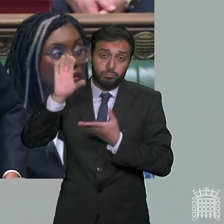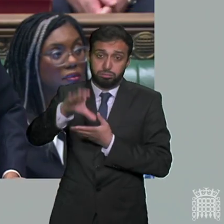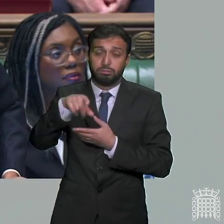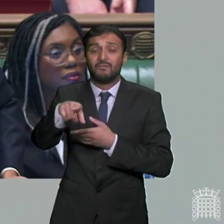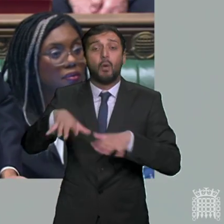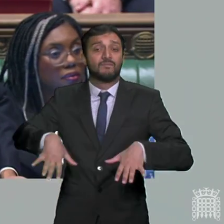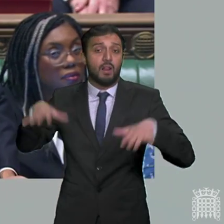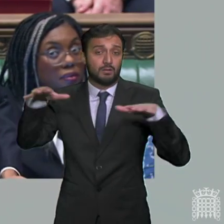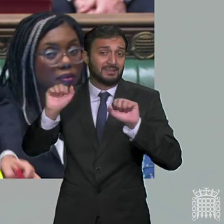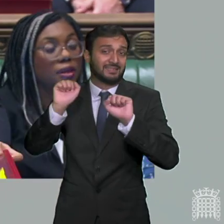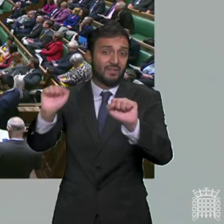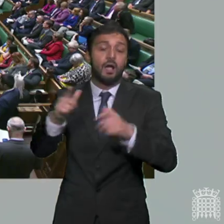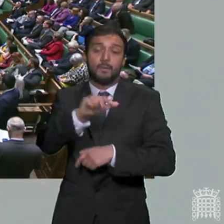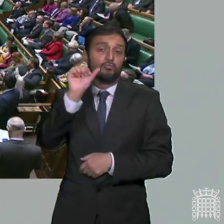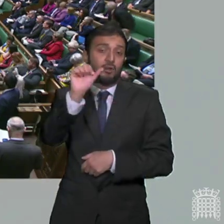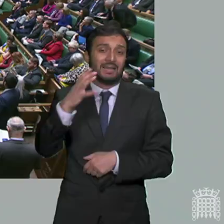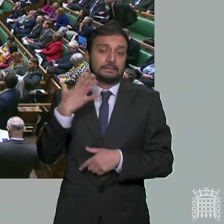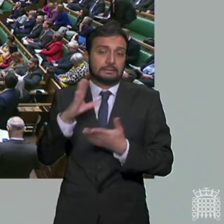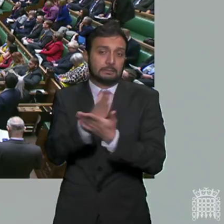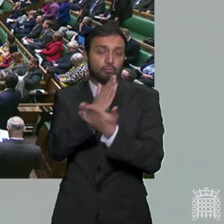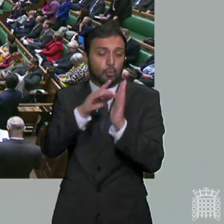I will take that matter away with me.